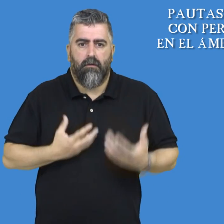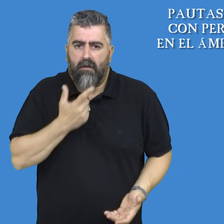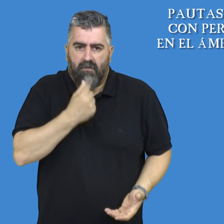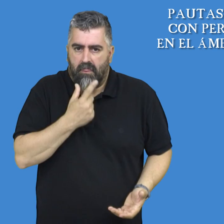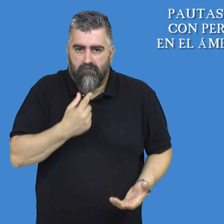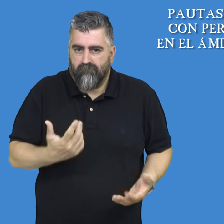fácil